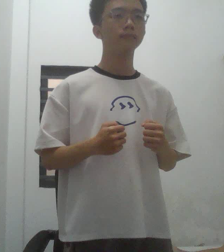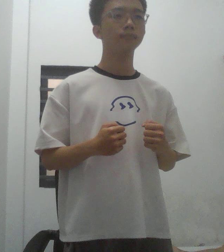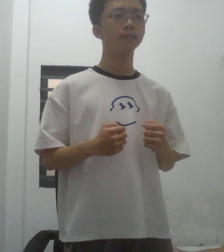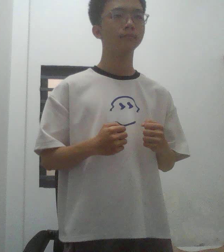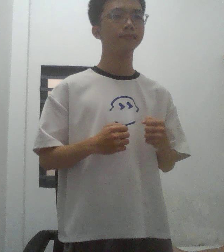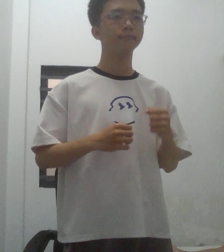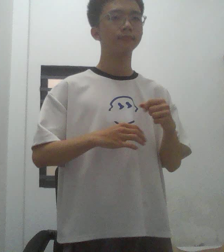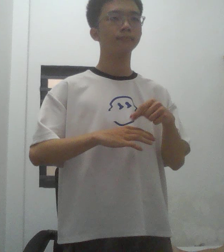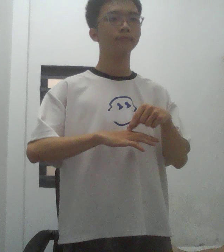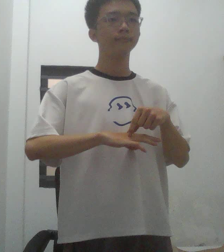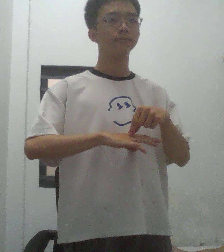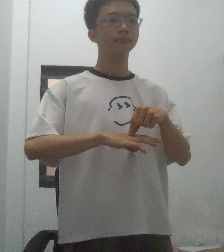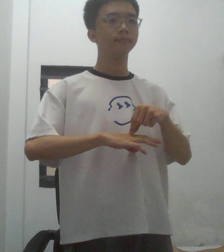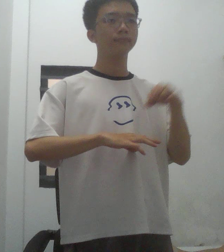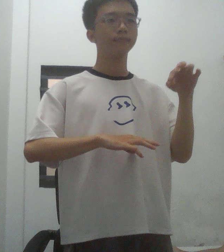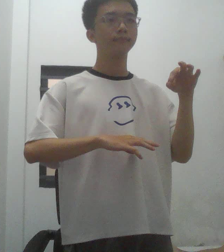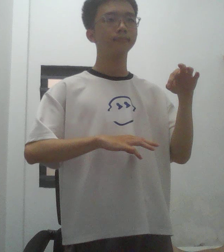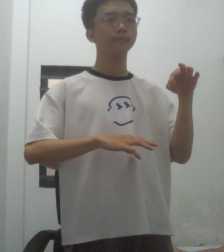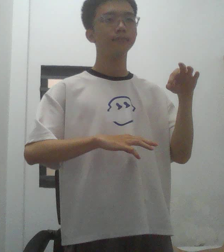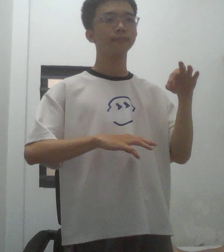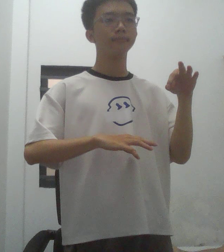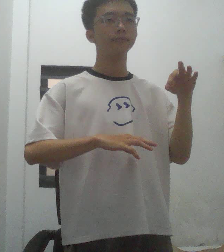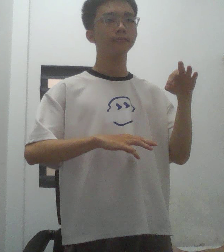tuan